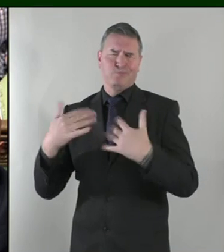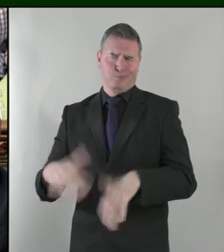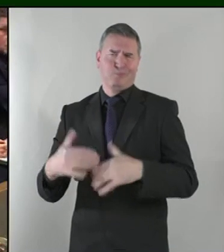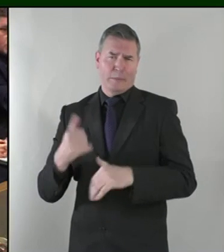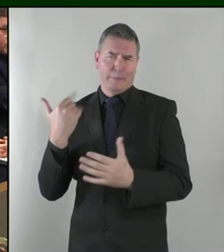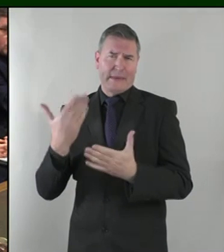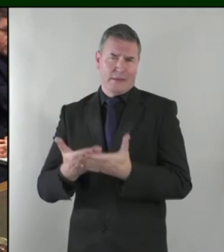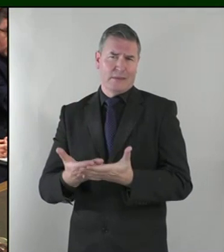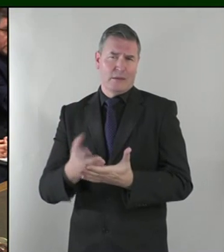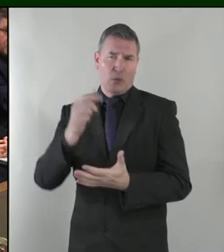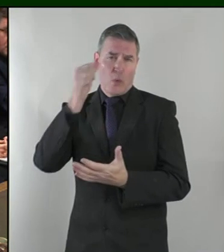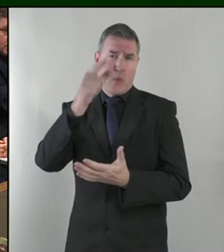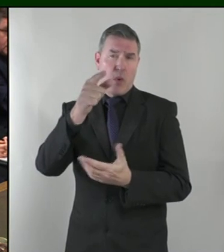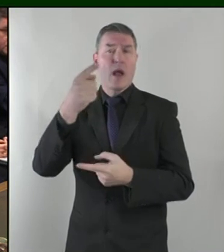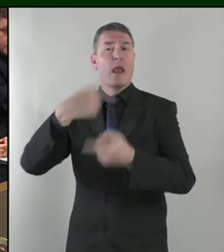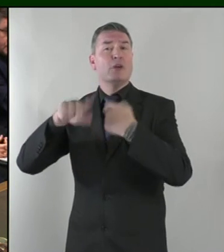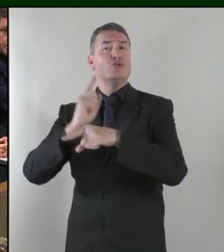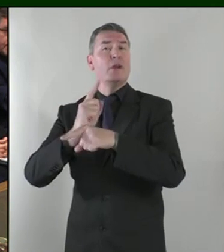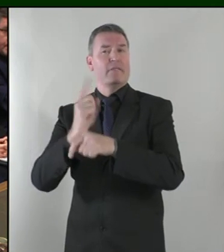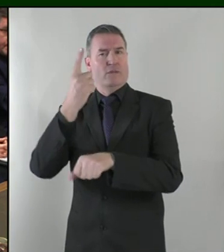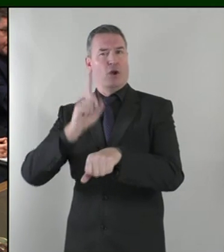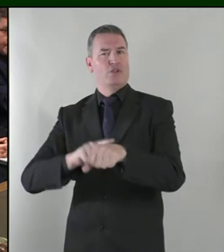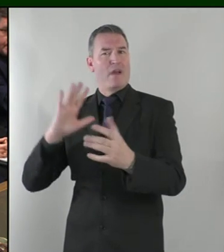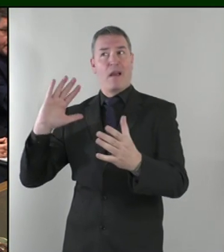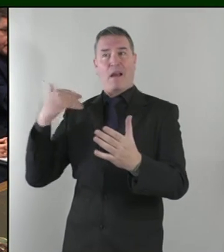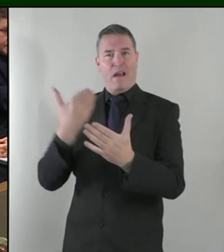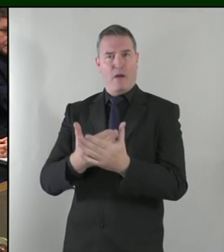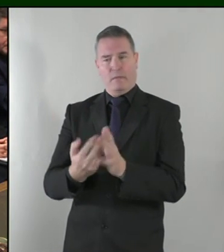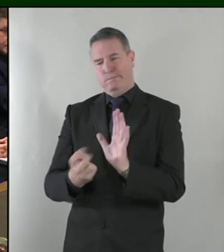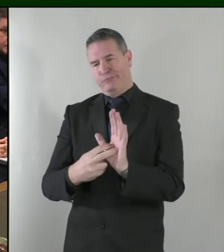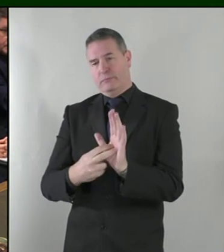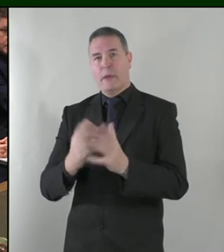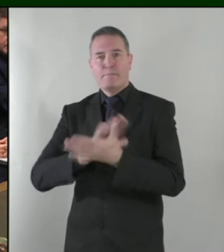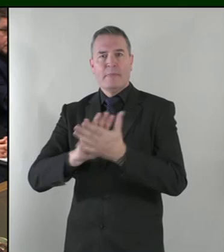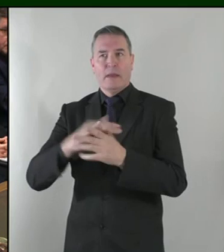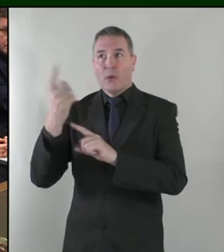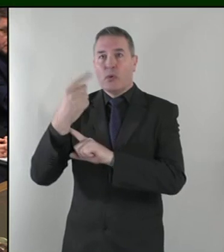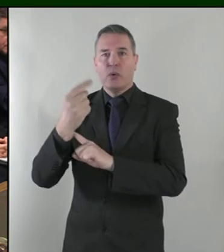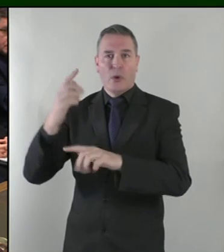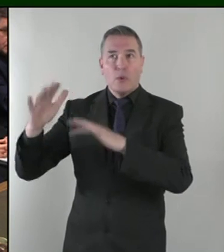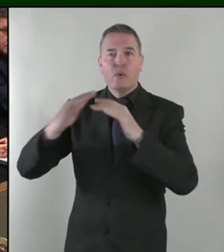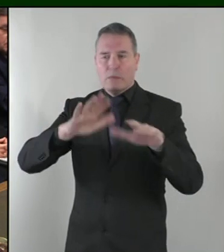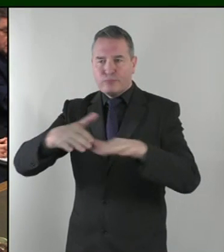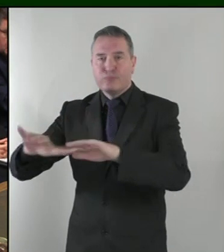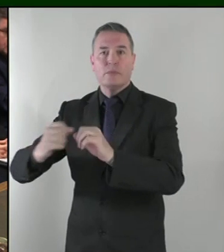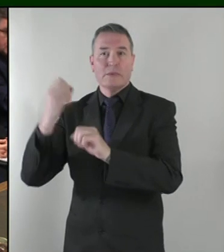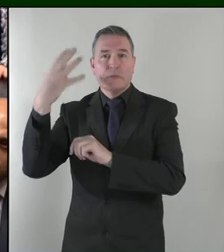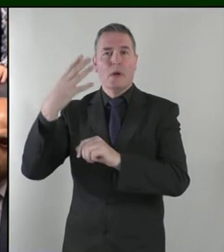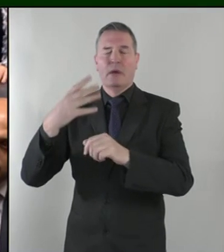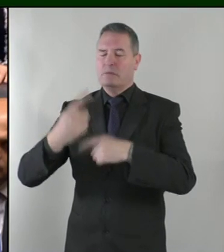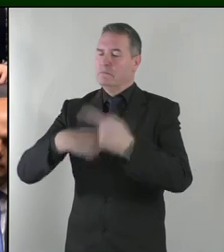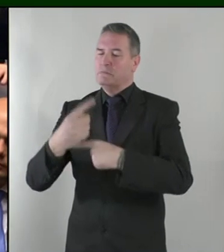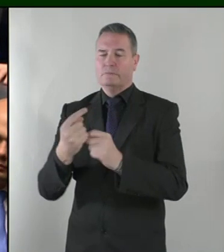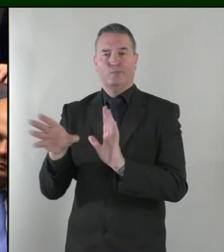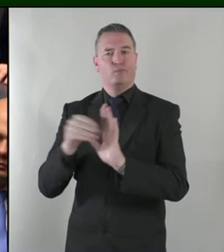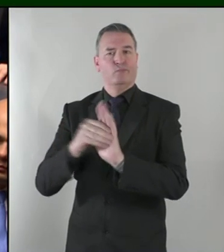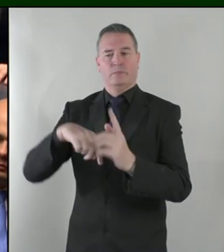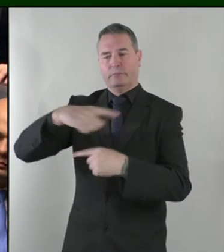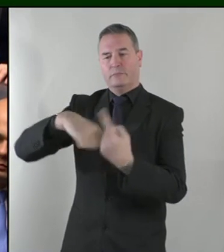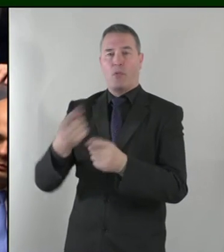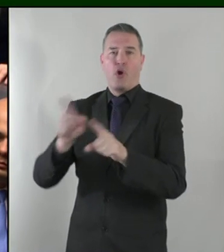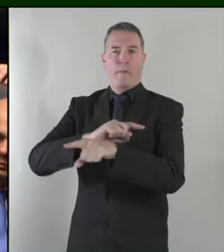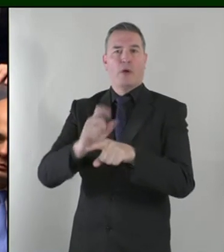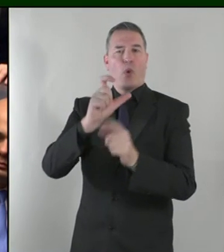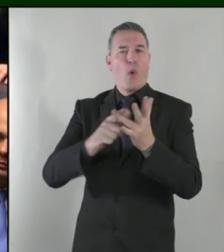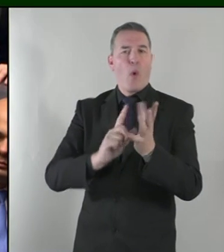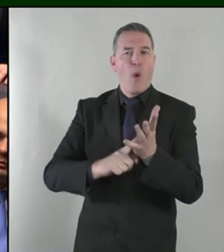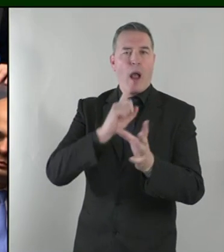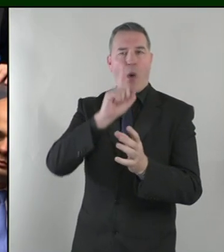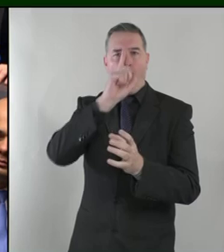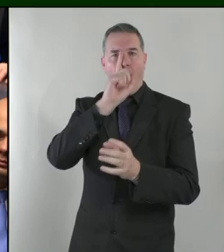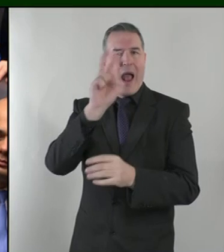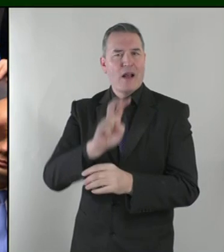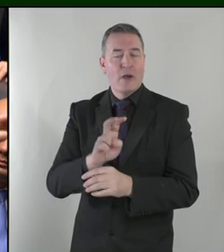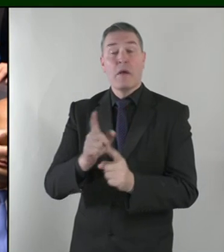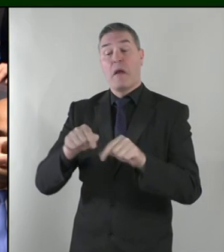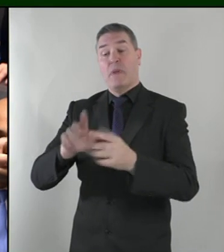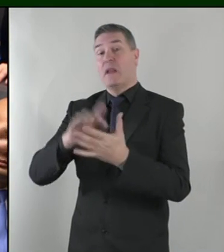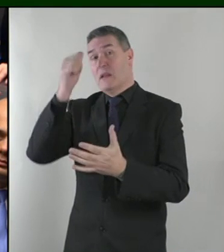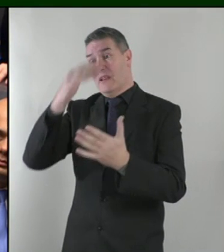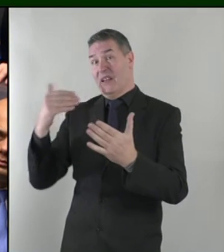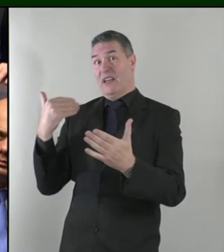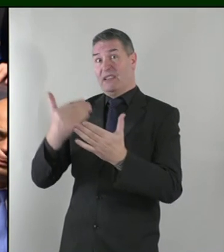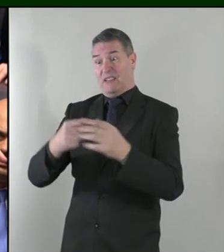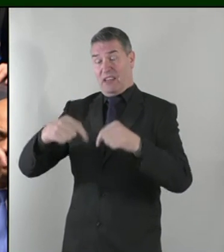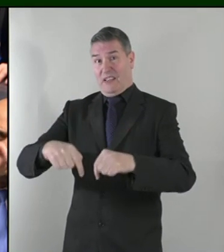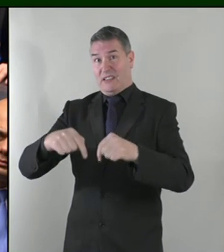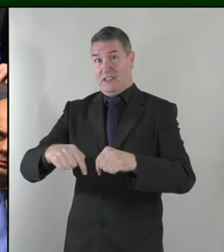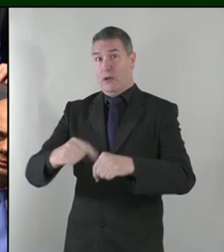The right honourable Gentleman will know that last year was the first year on record that renewables produced more of this country’s energy than fossil fuels.